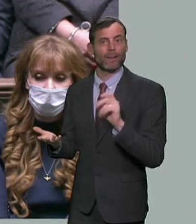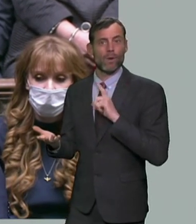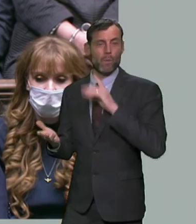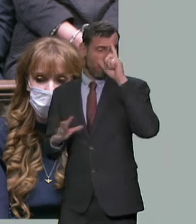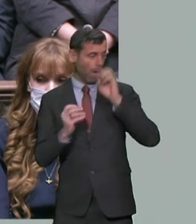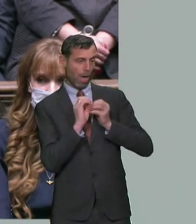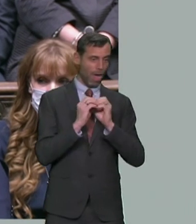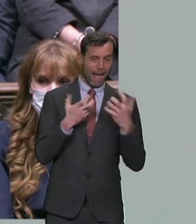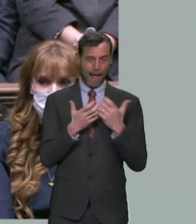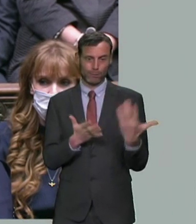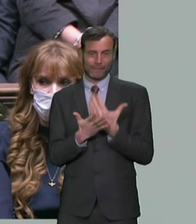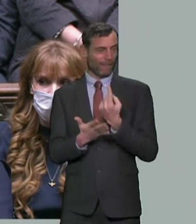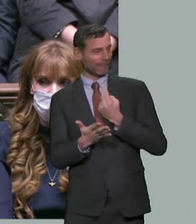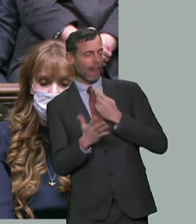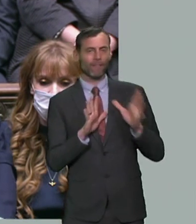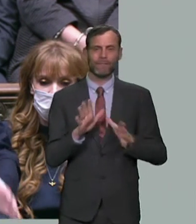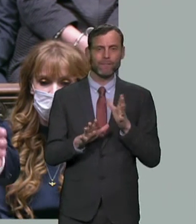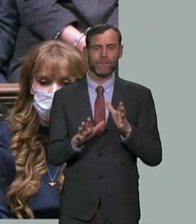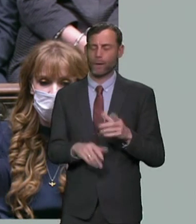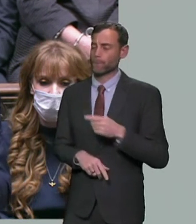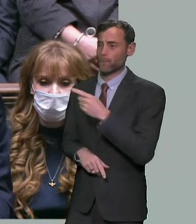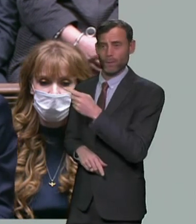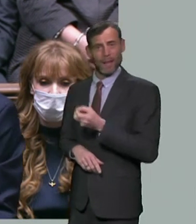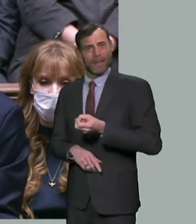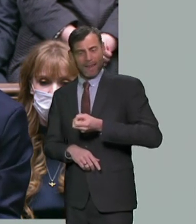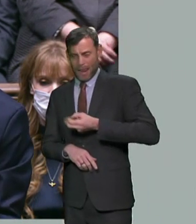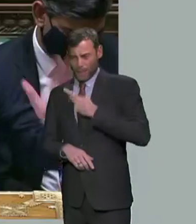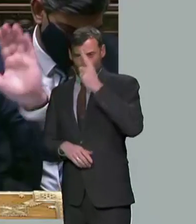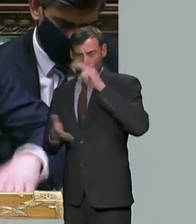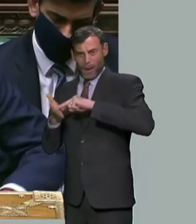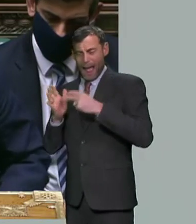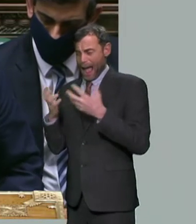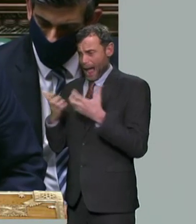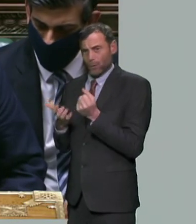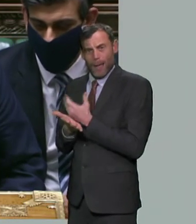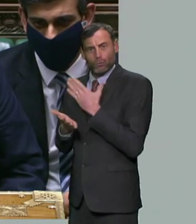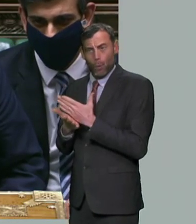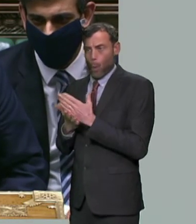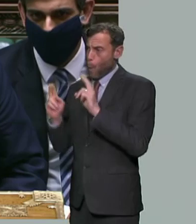While Labour was setting out plans to heat homes, the Prime Minister was buying a fridge to keep the party wine chilled.